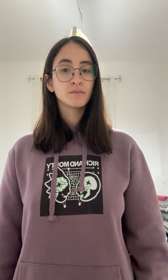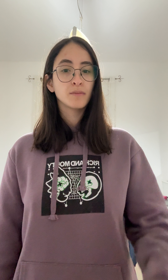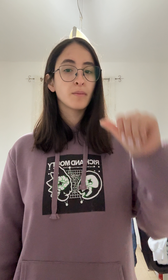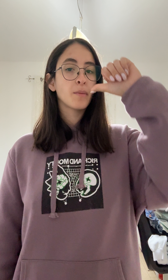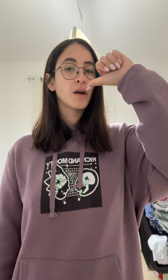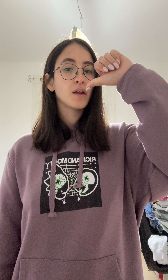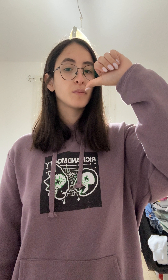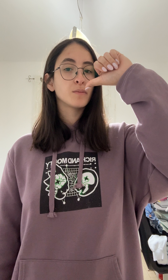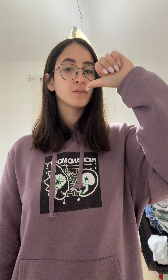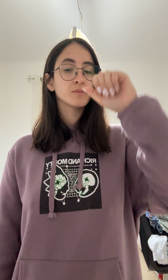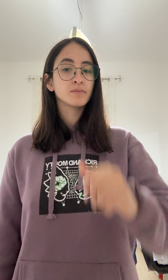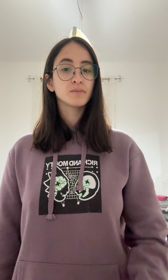מים